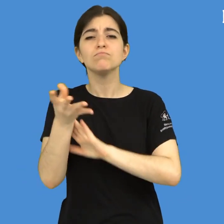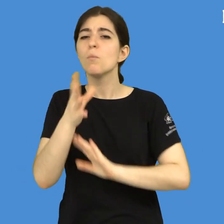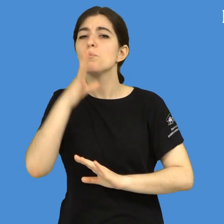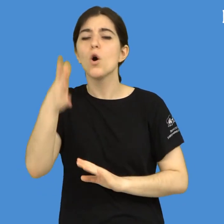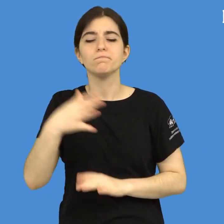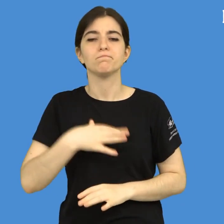motivo